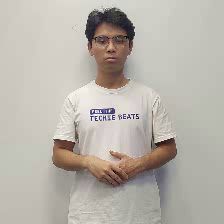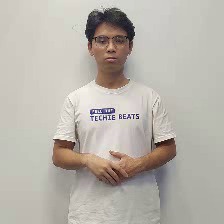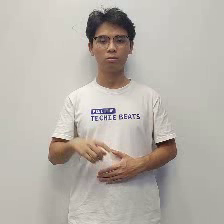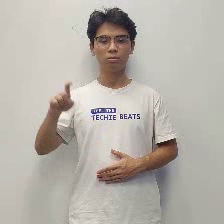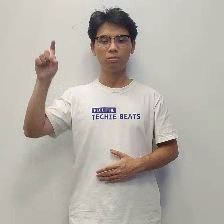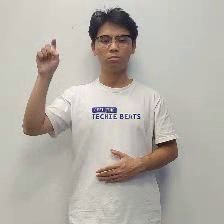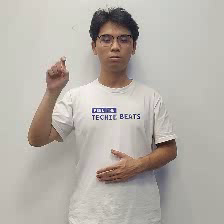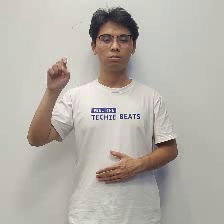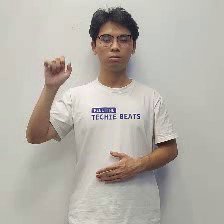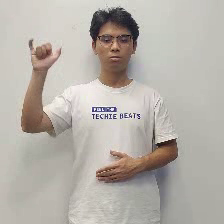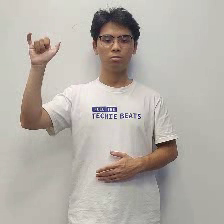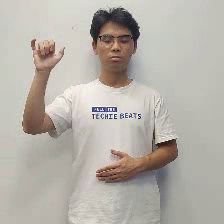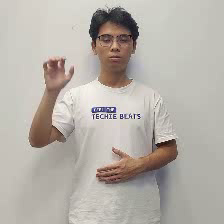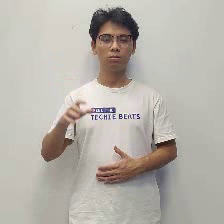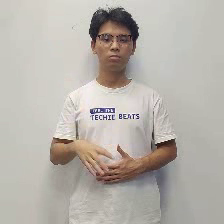Đồng ý